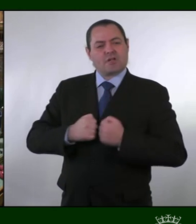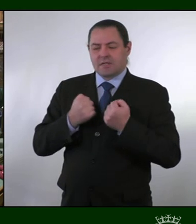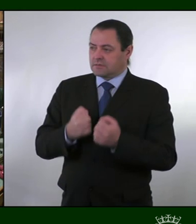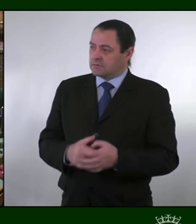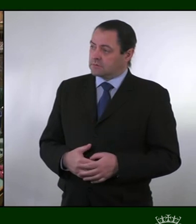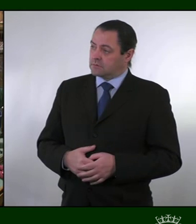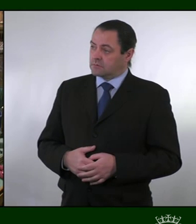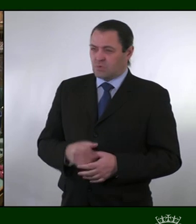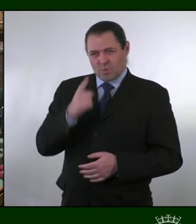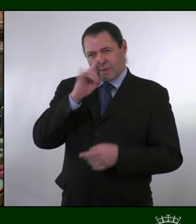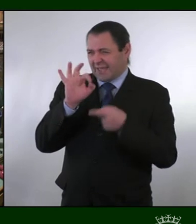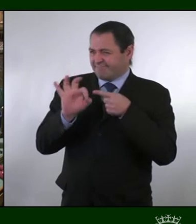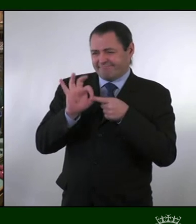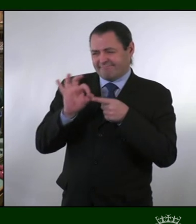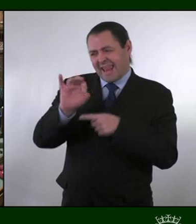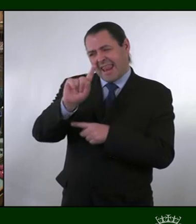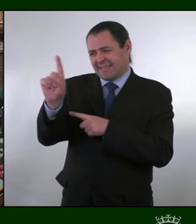We can play pedantics another time.